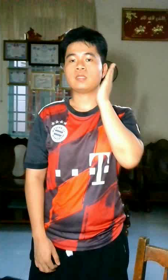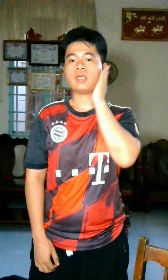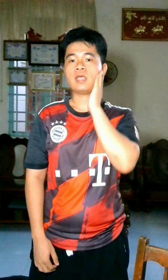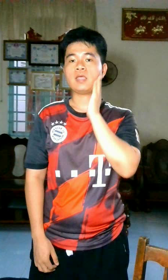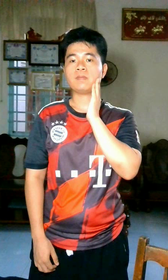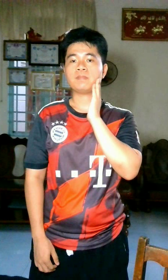dep